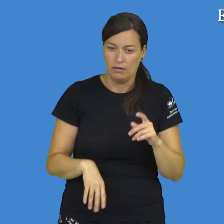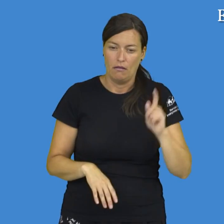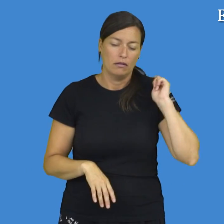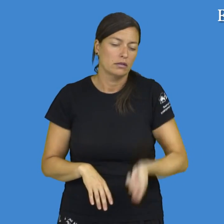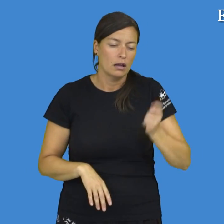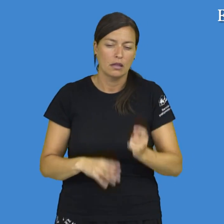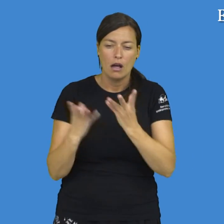frecuente